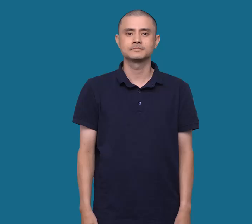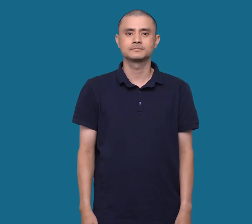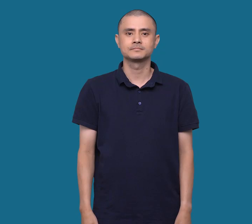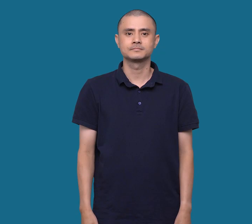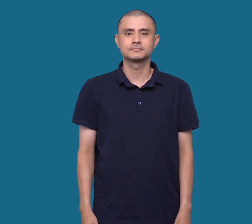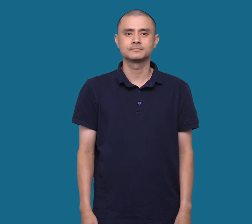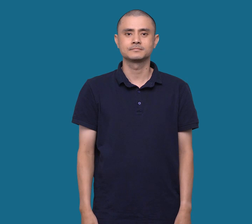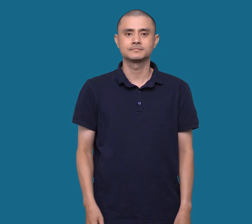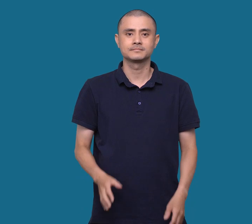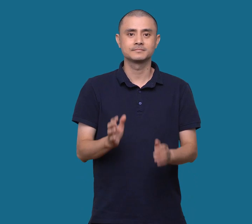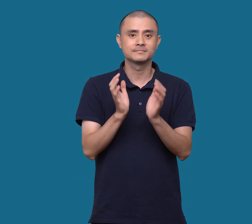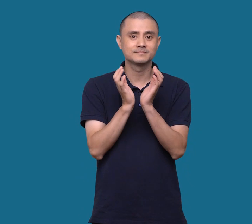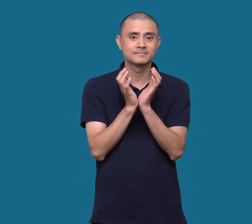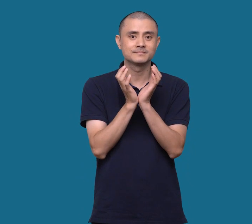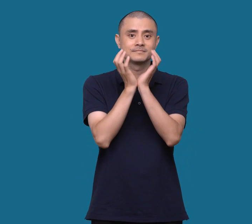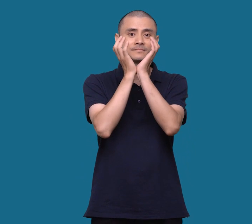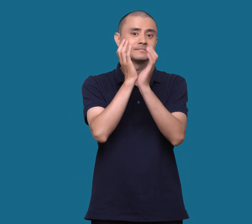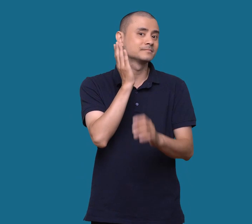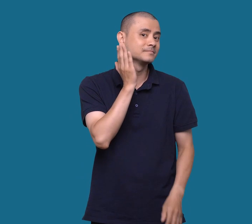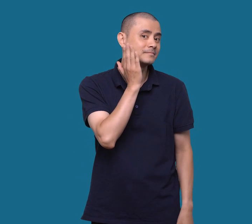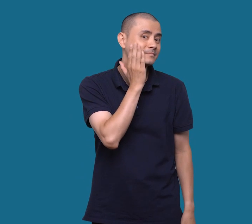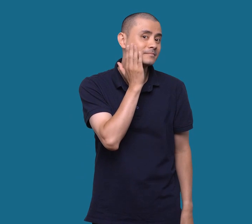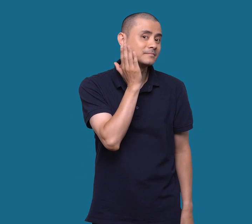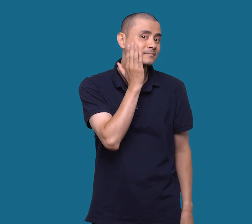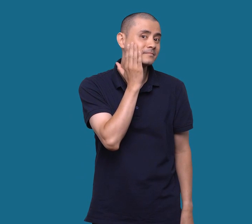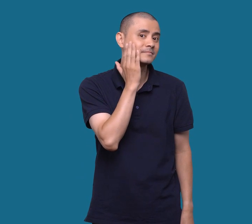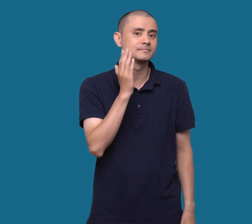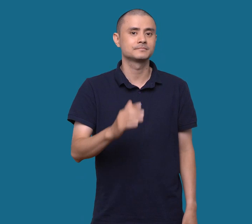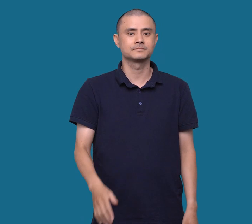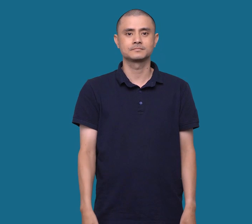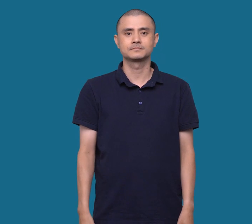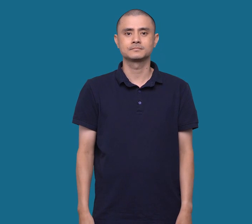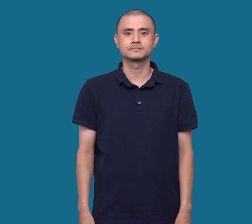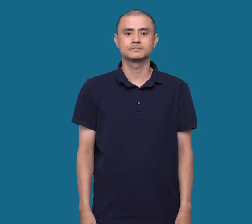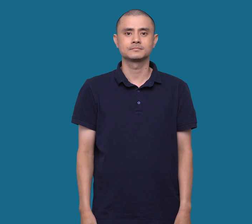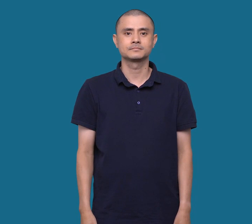ngày của Mẹ